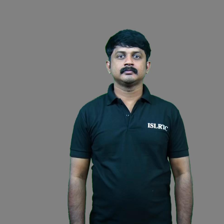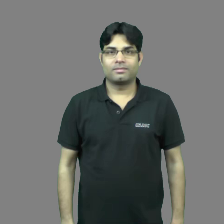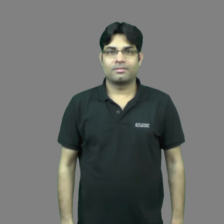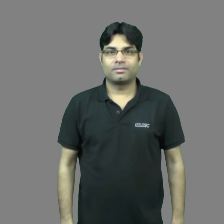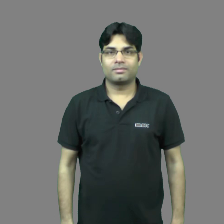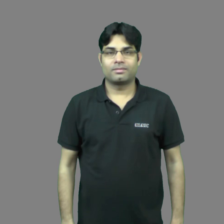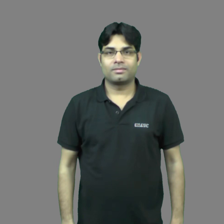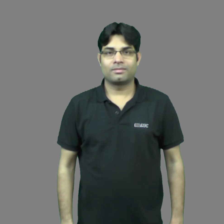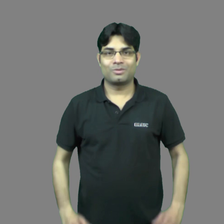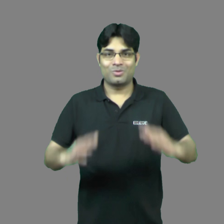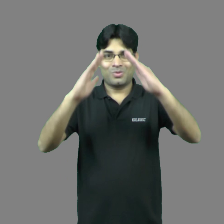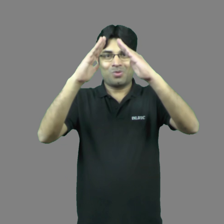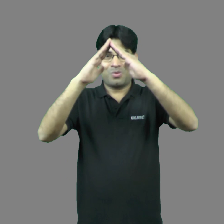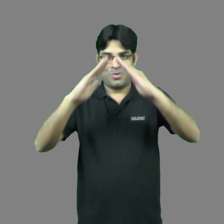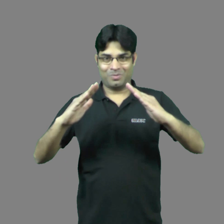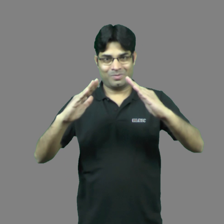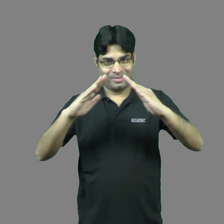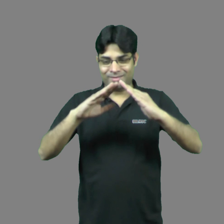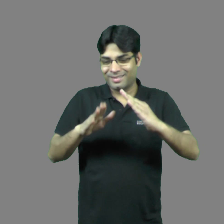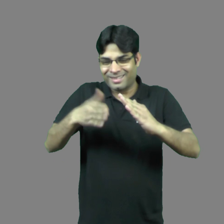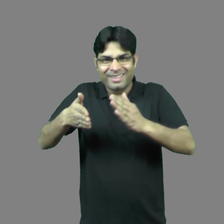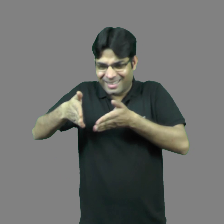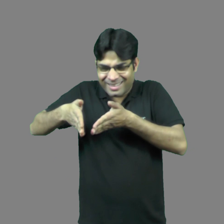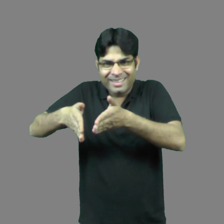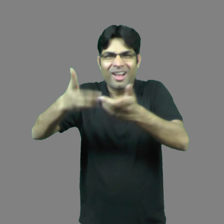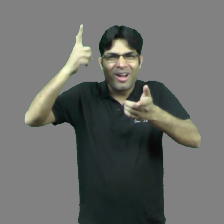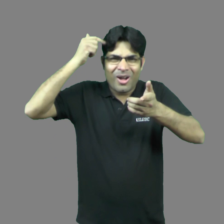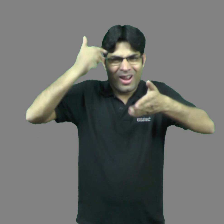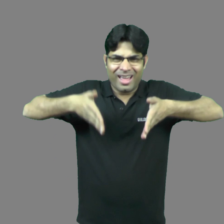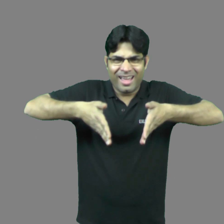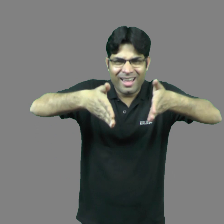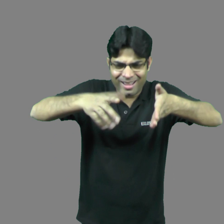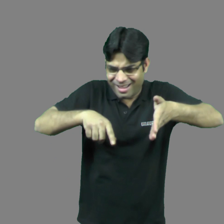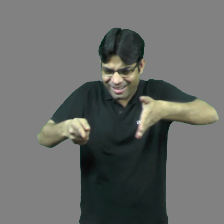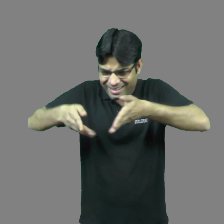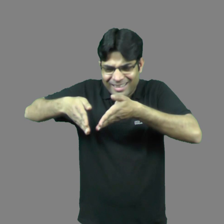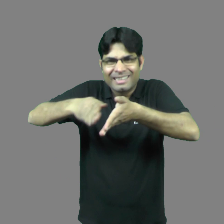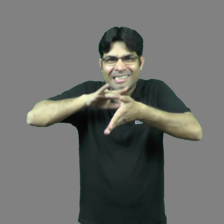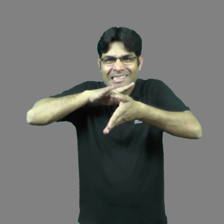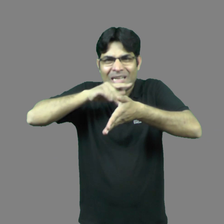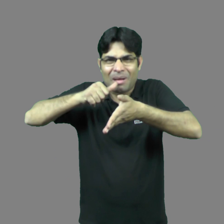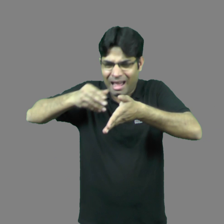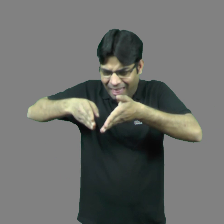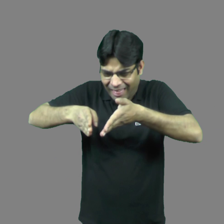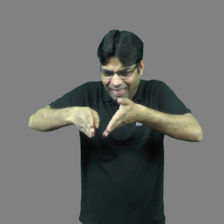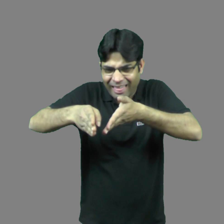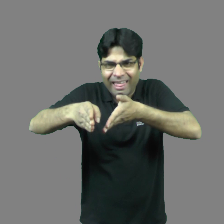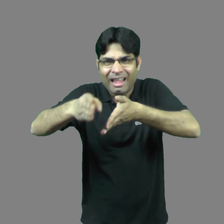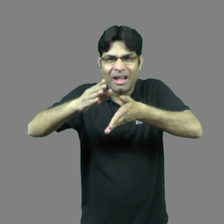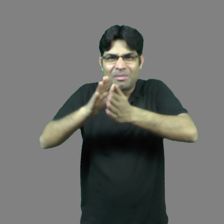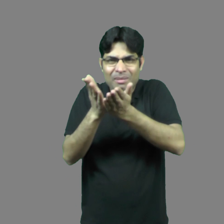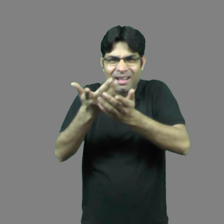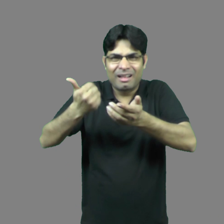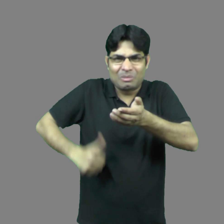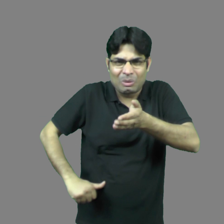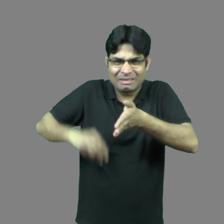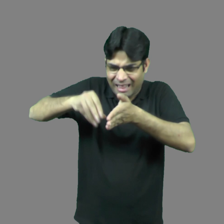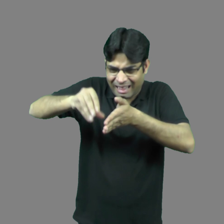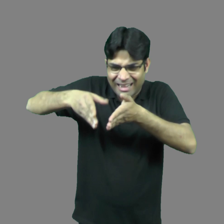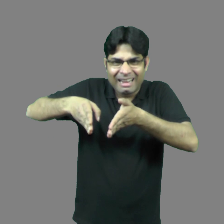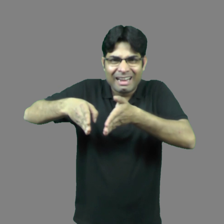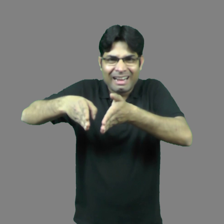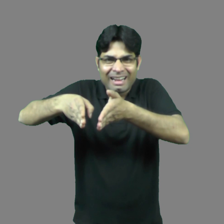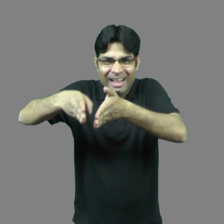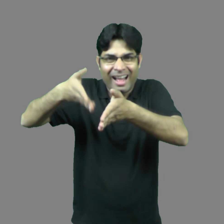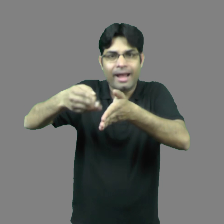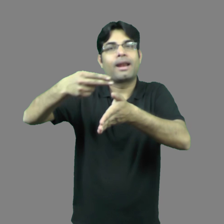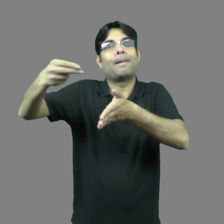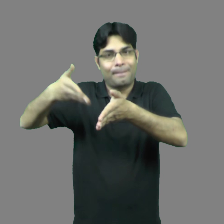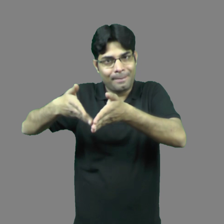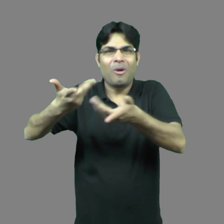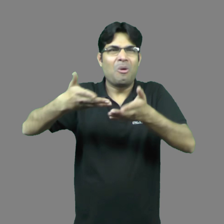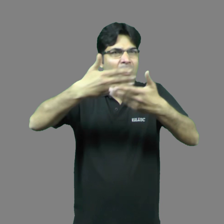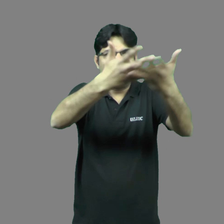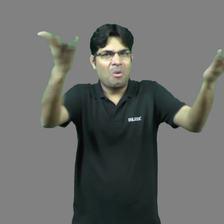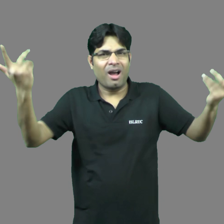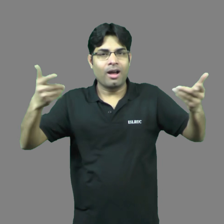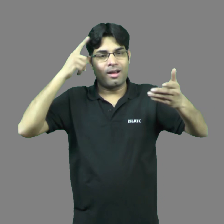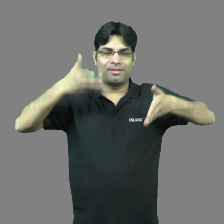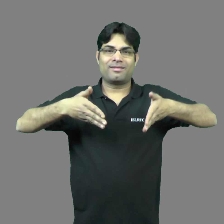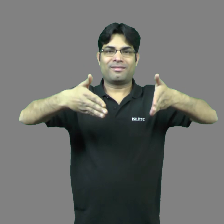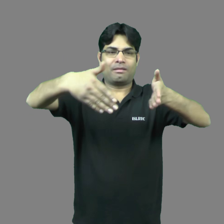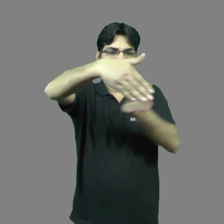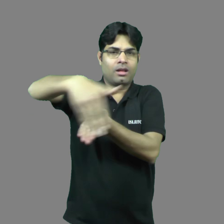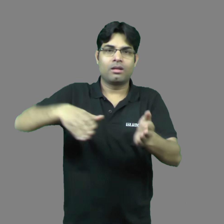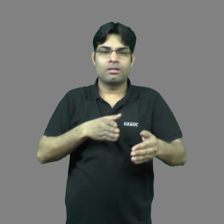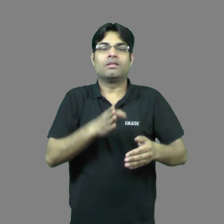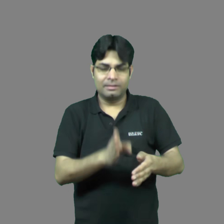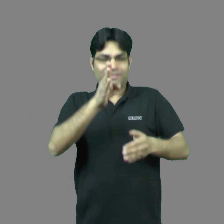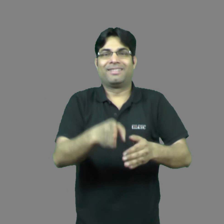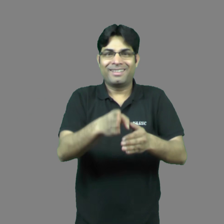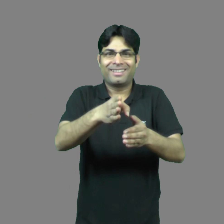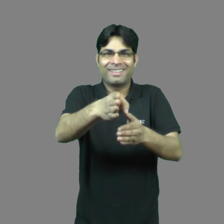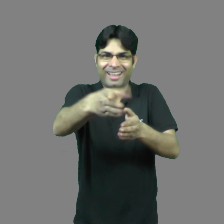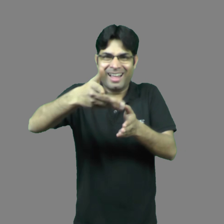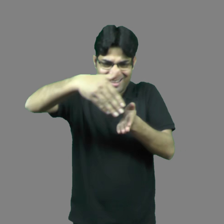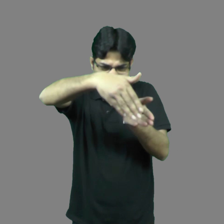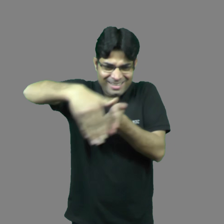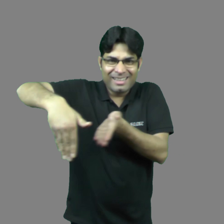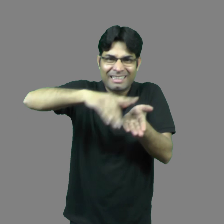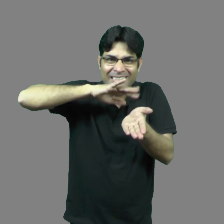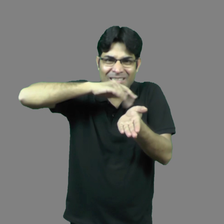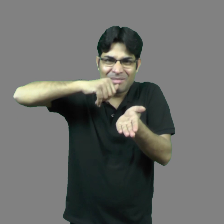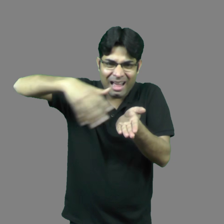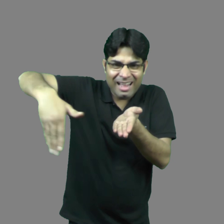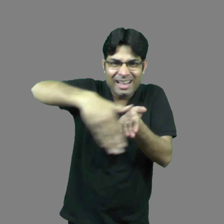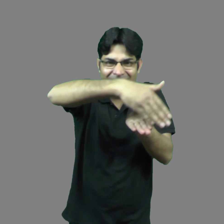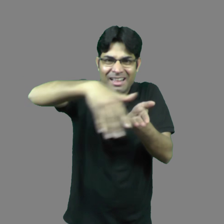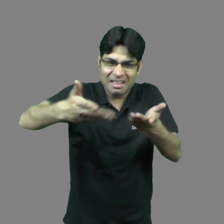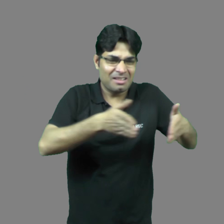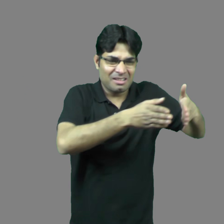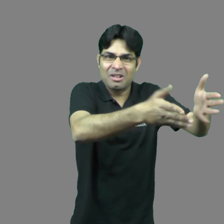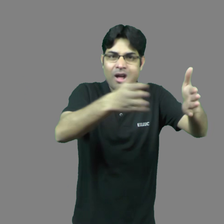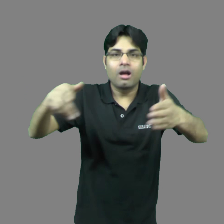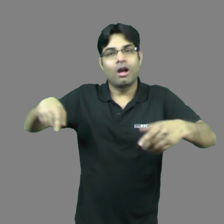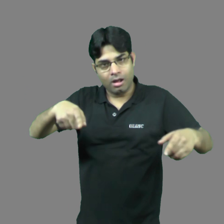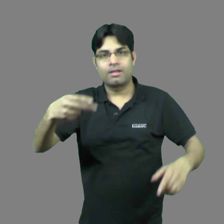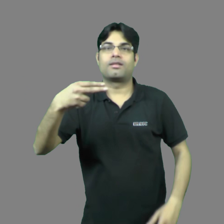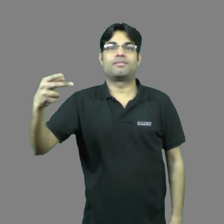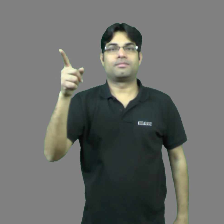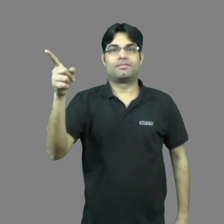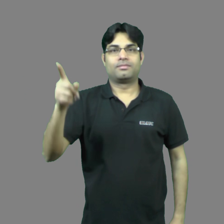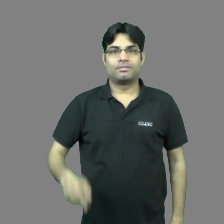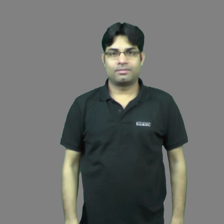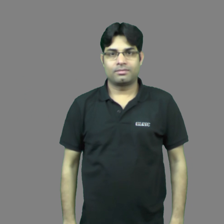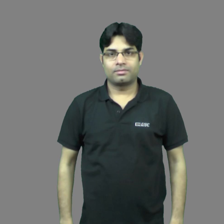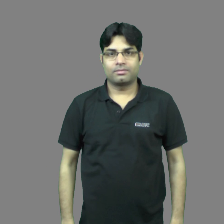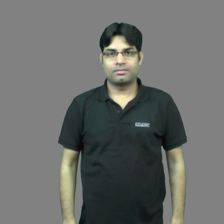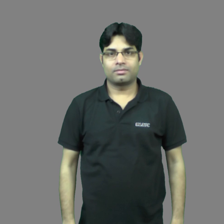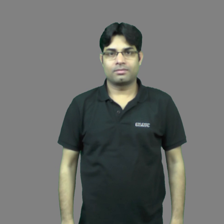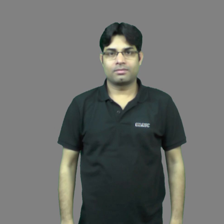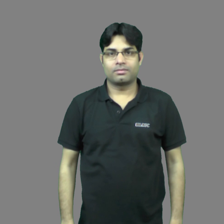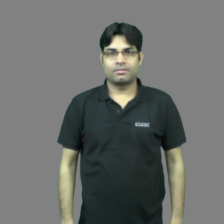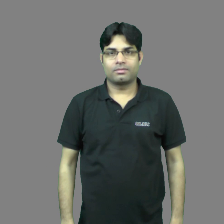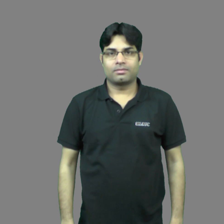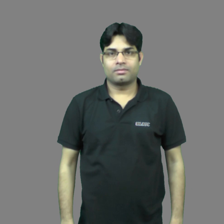Open Drainage